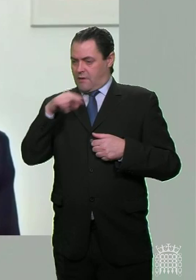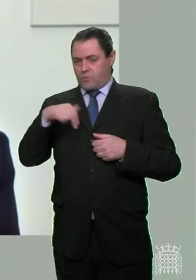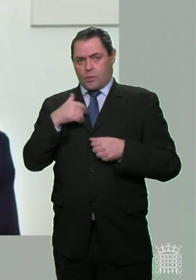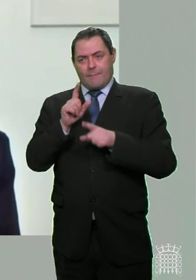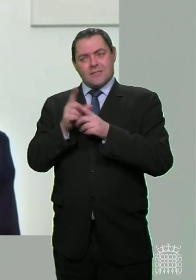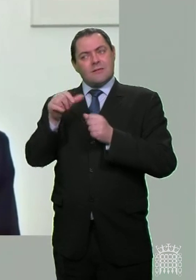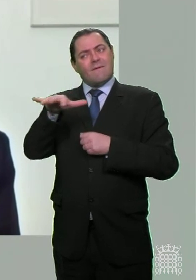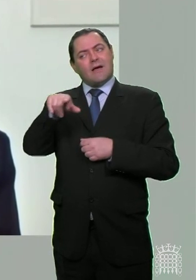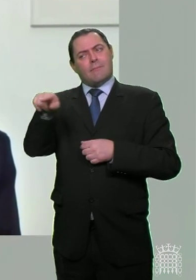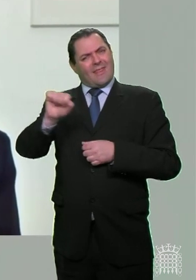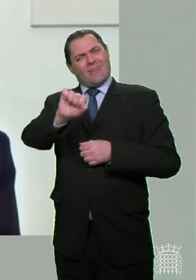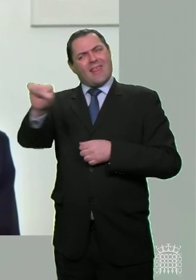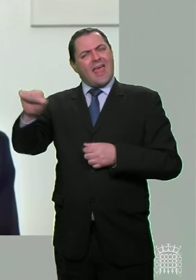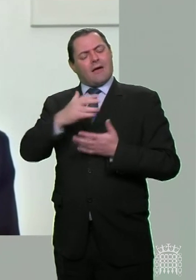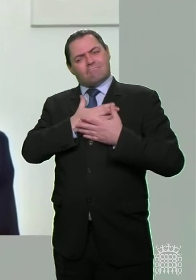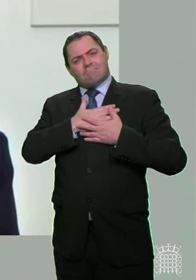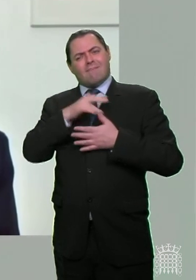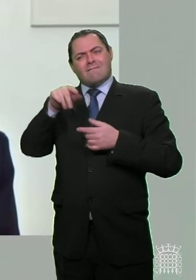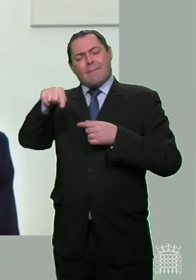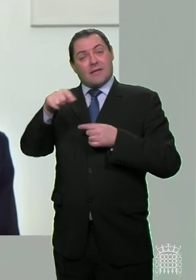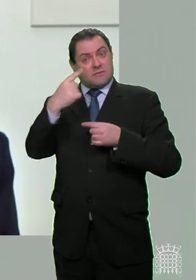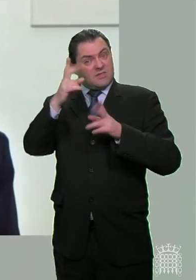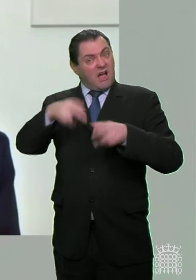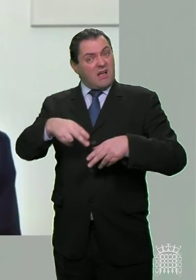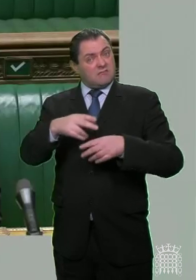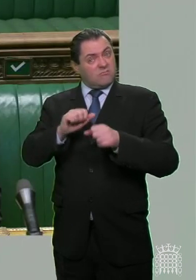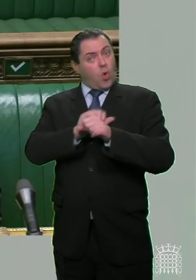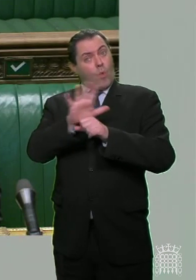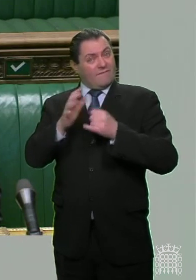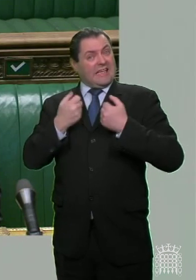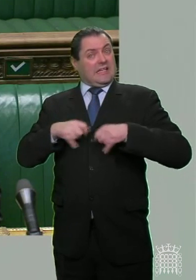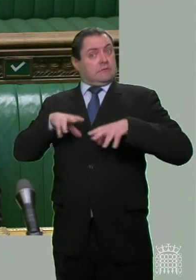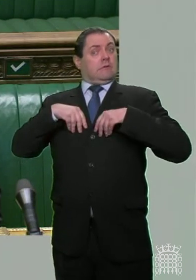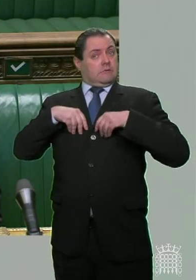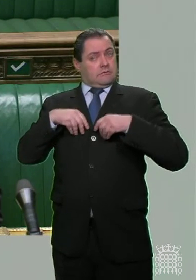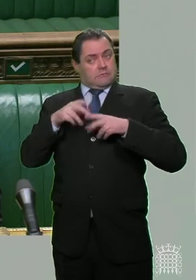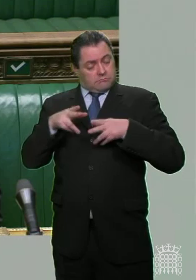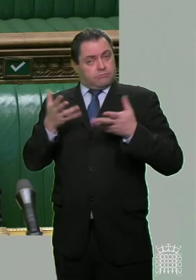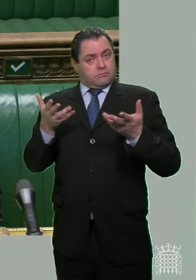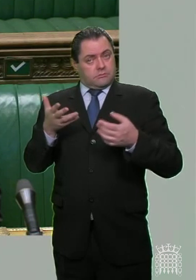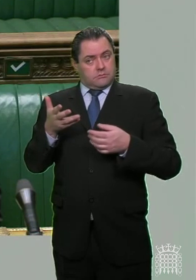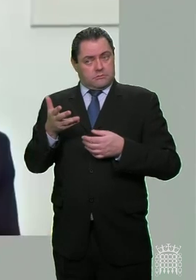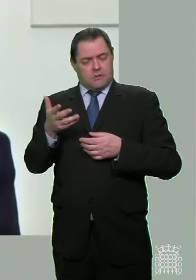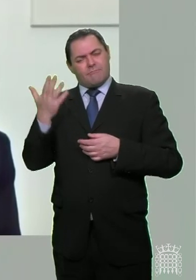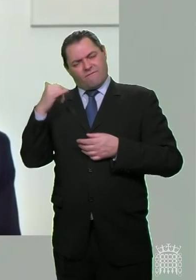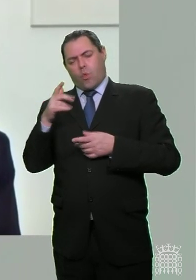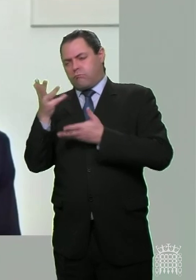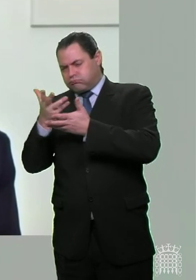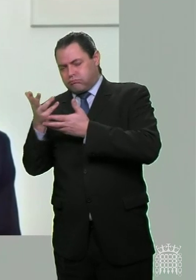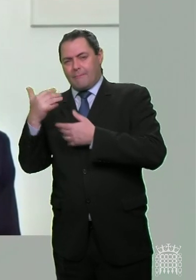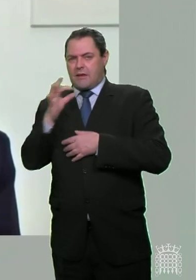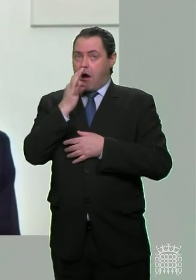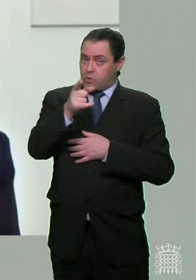The last time I did that, I asked the Prime Minister what he would like me to say to them on his behalf.